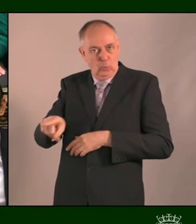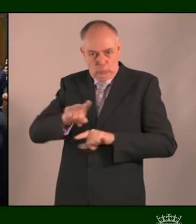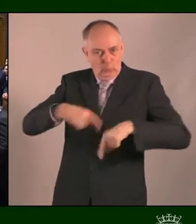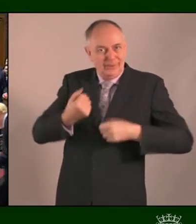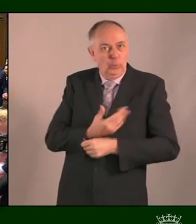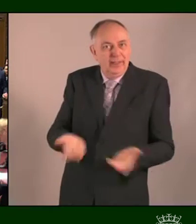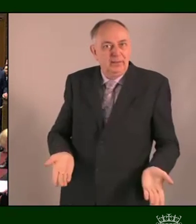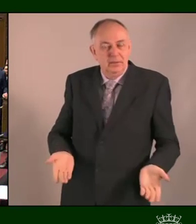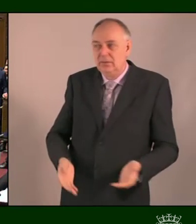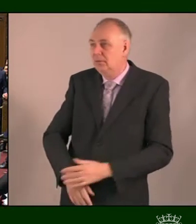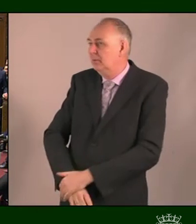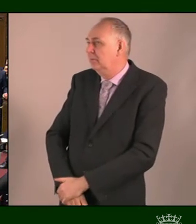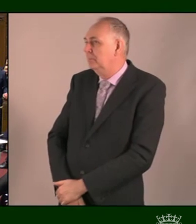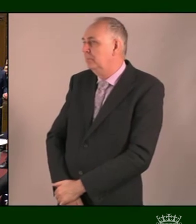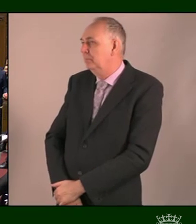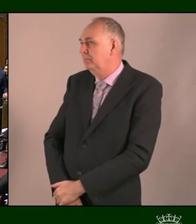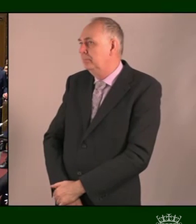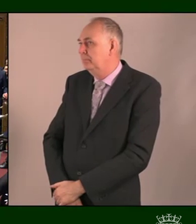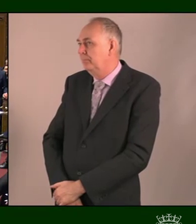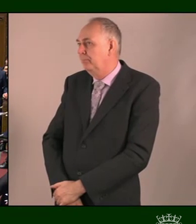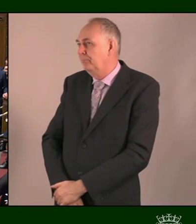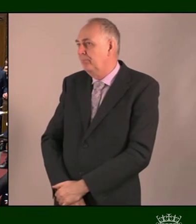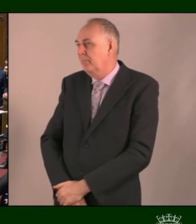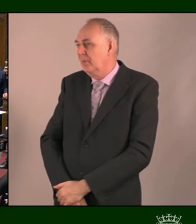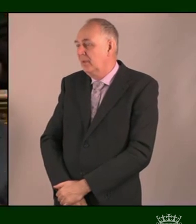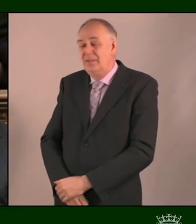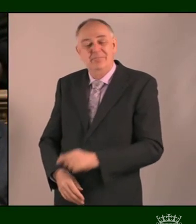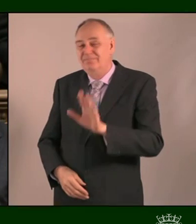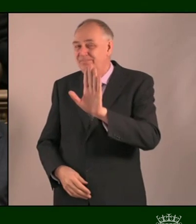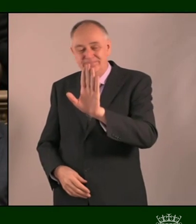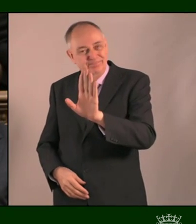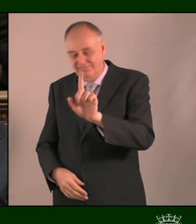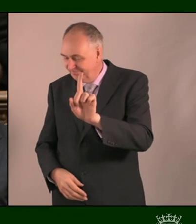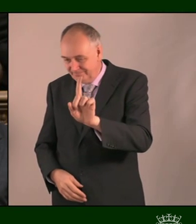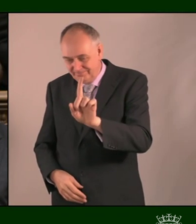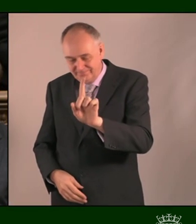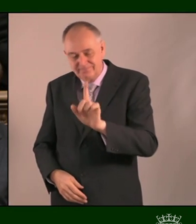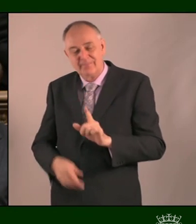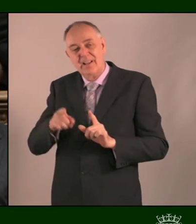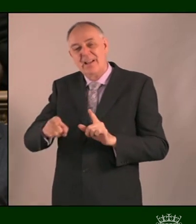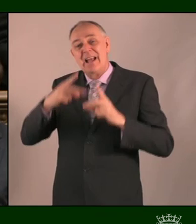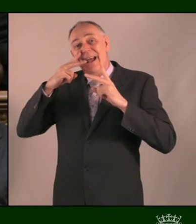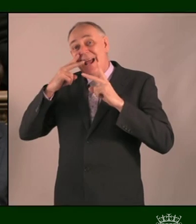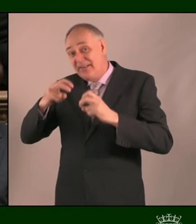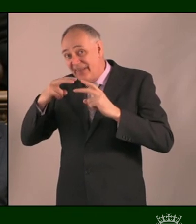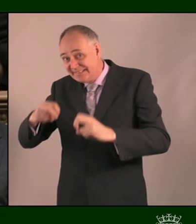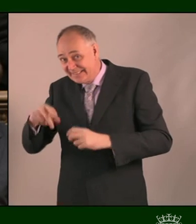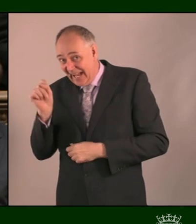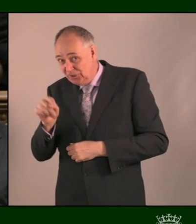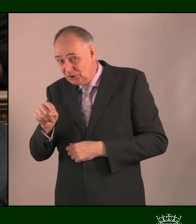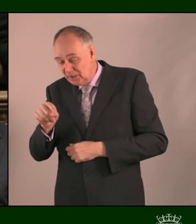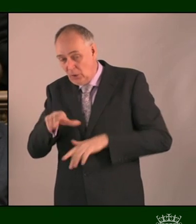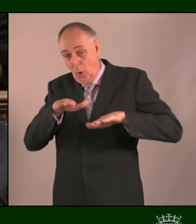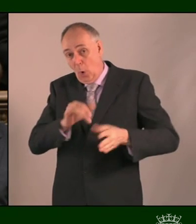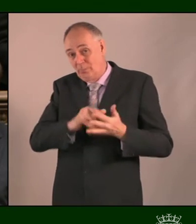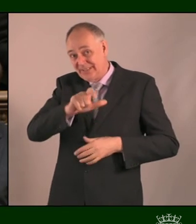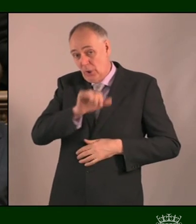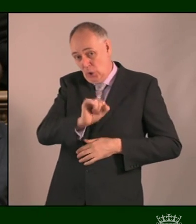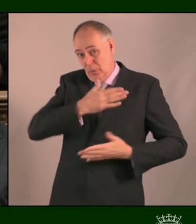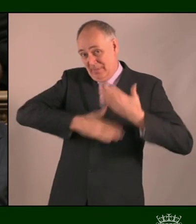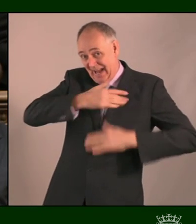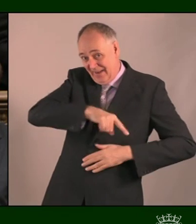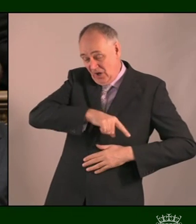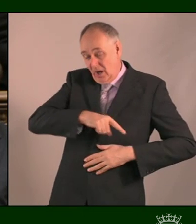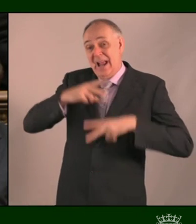This is about whether the Prime Minister will release the findings of an investigation into the Home Secretary’s behaviour.